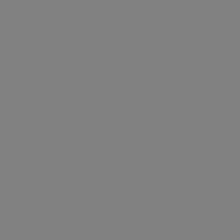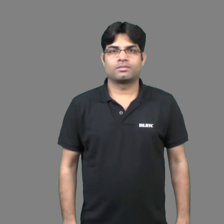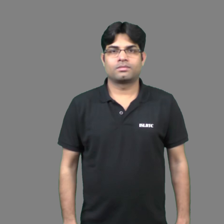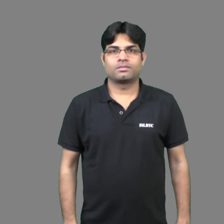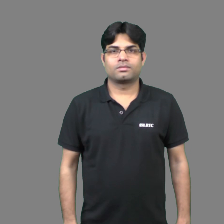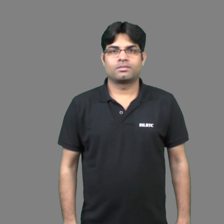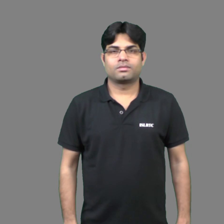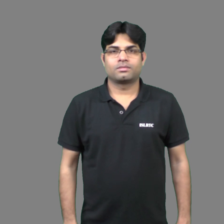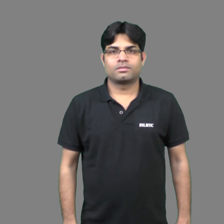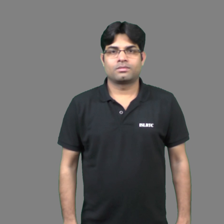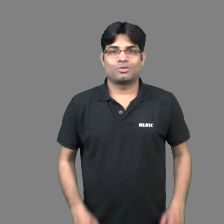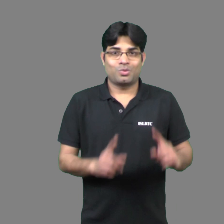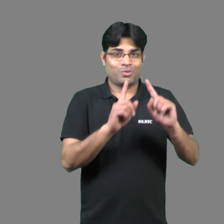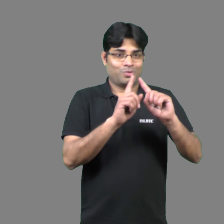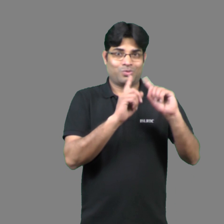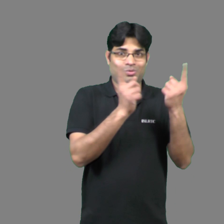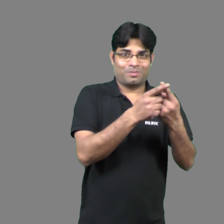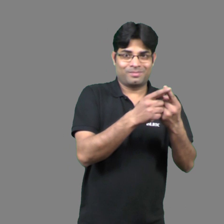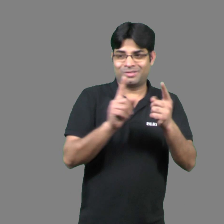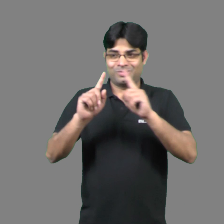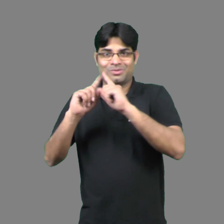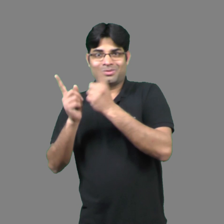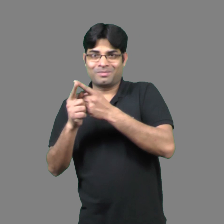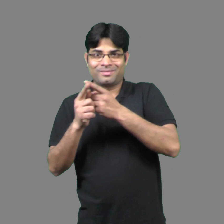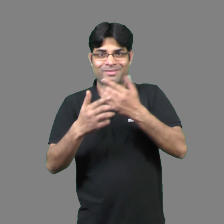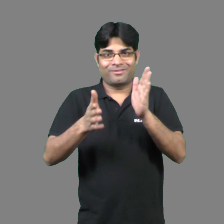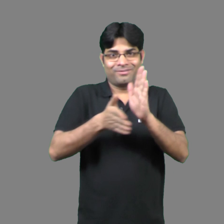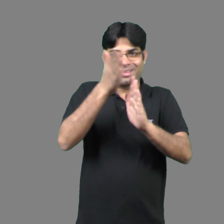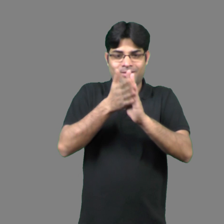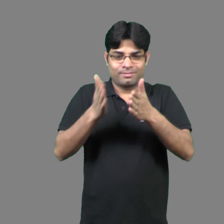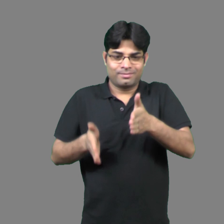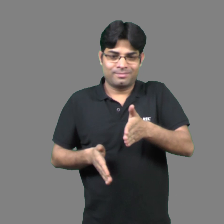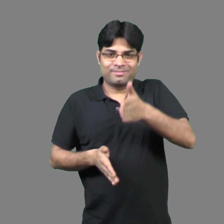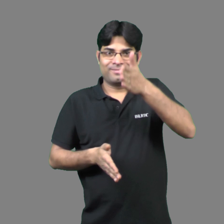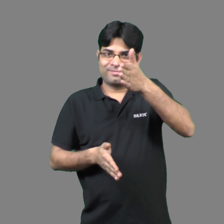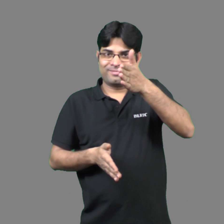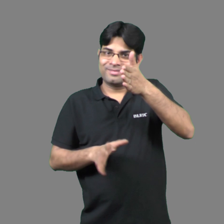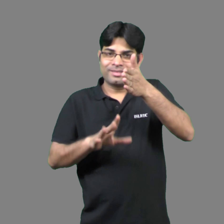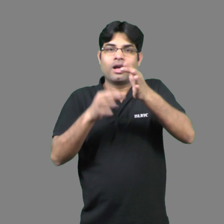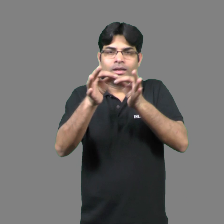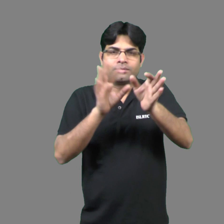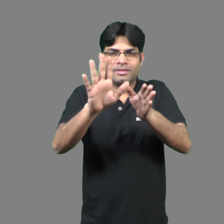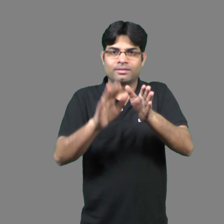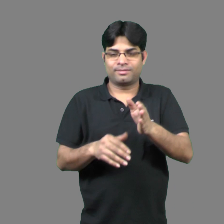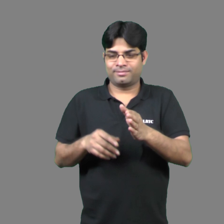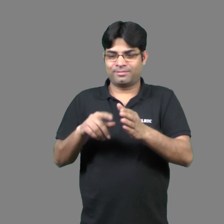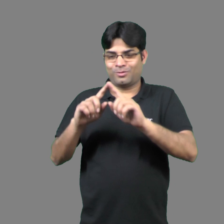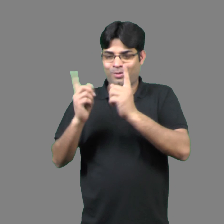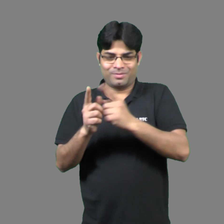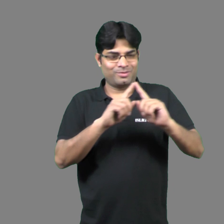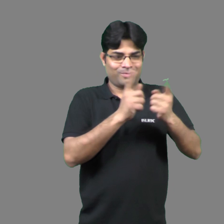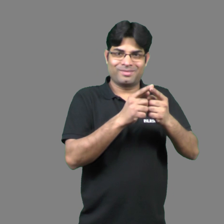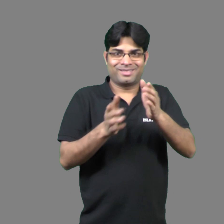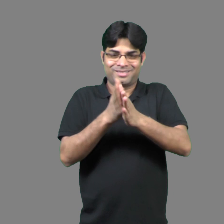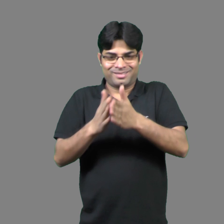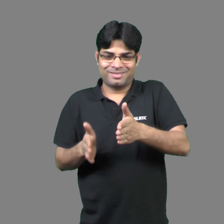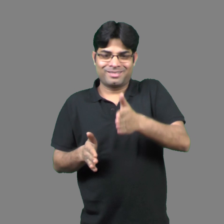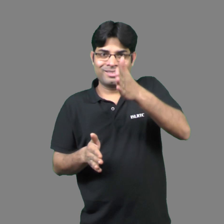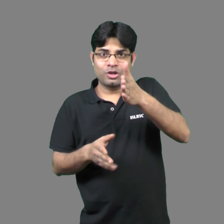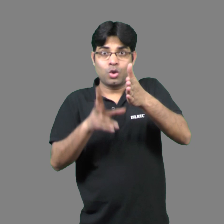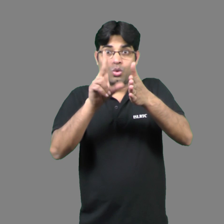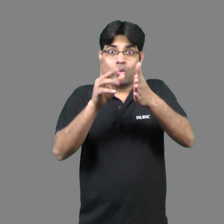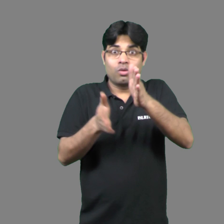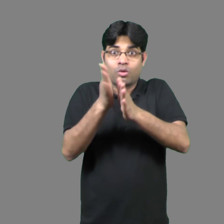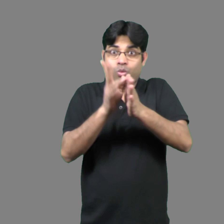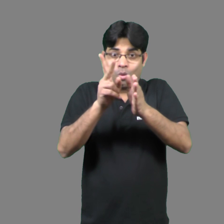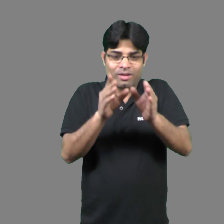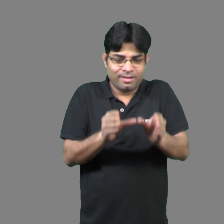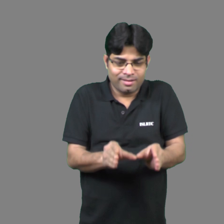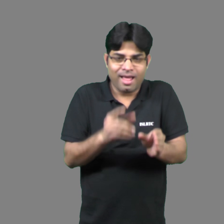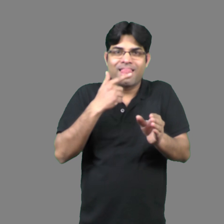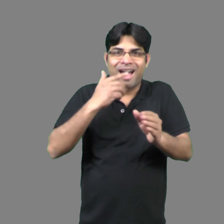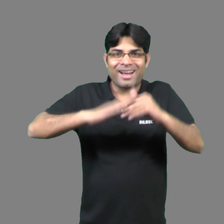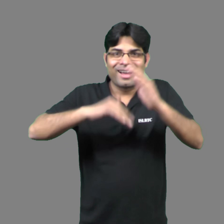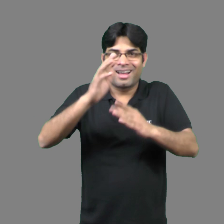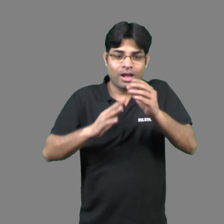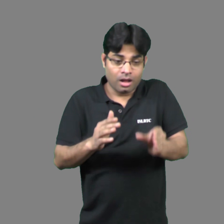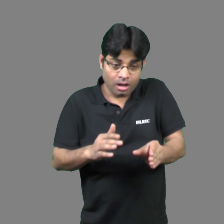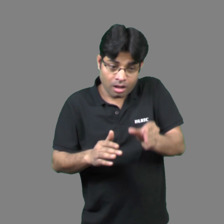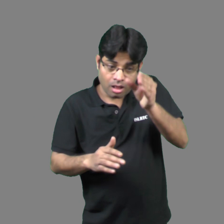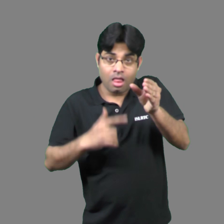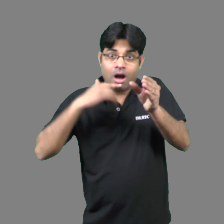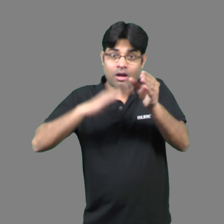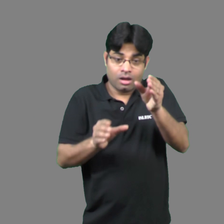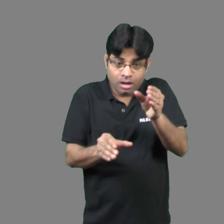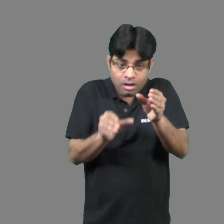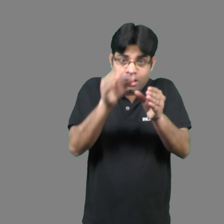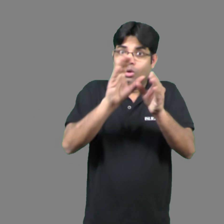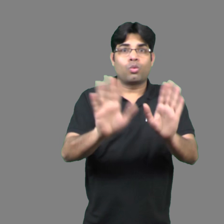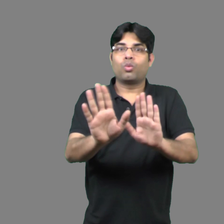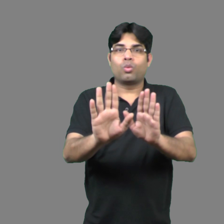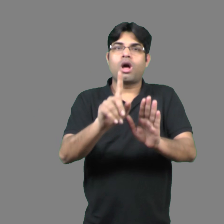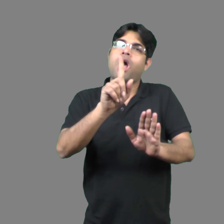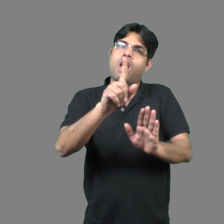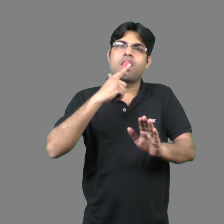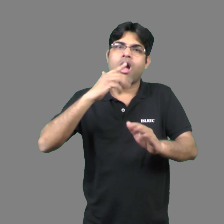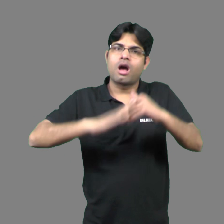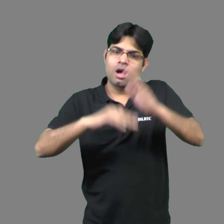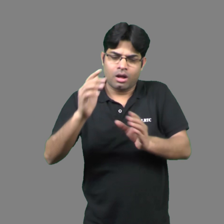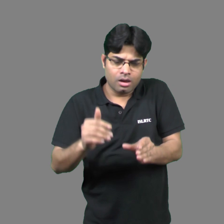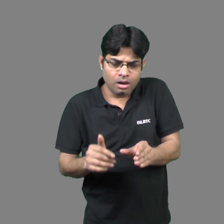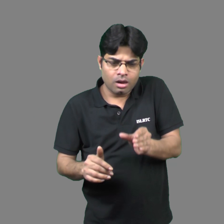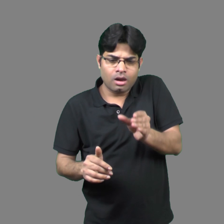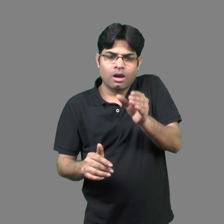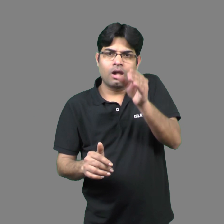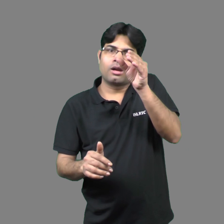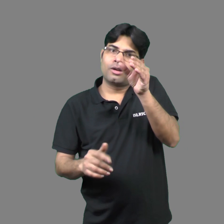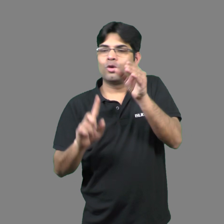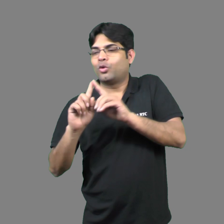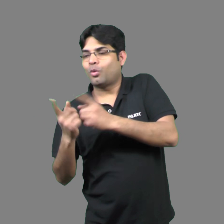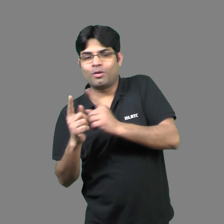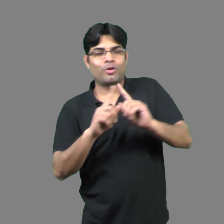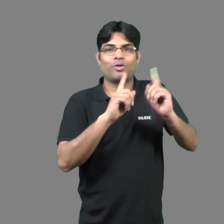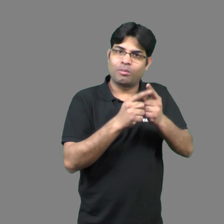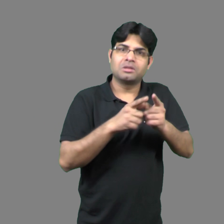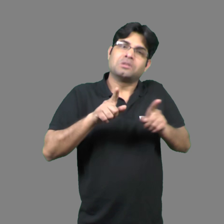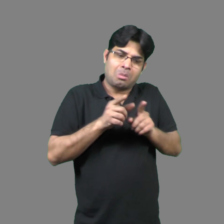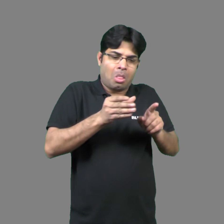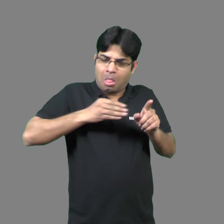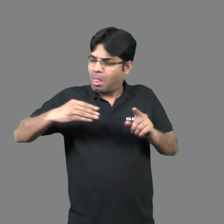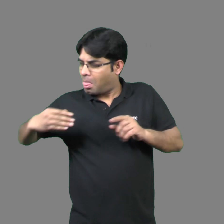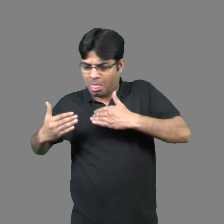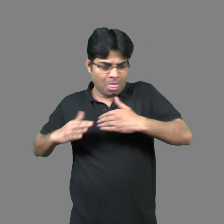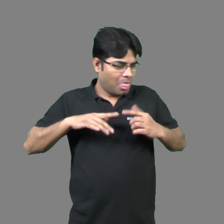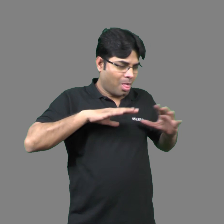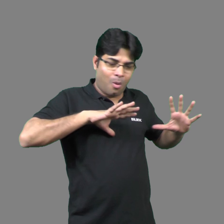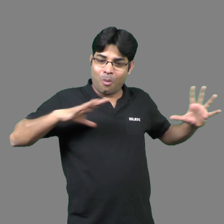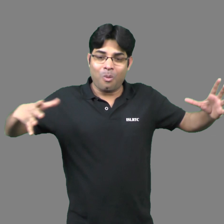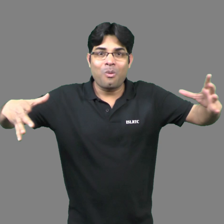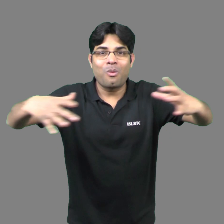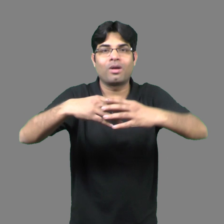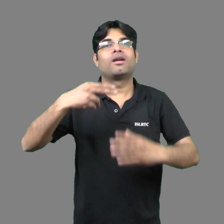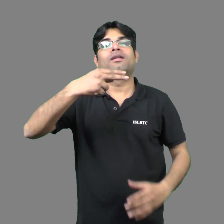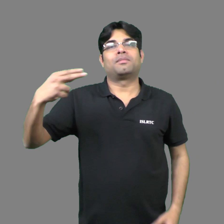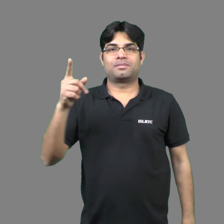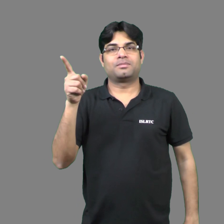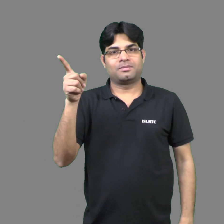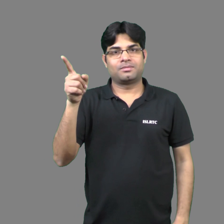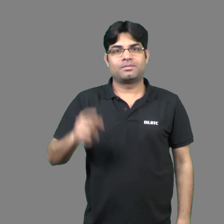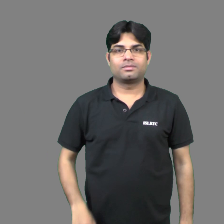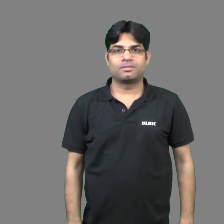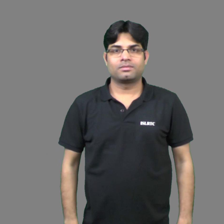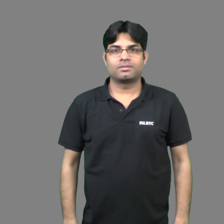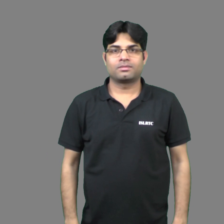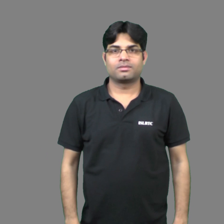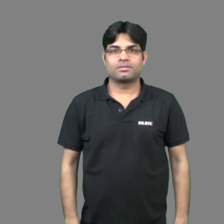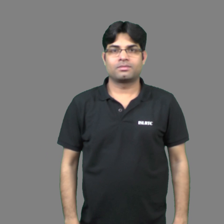Semi-Detached House